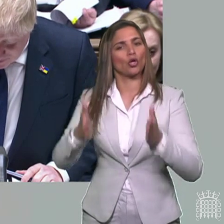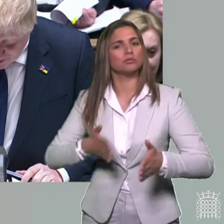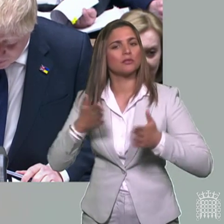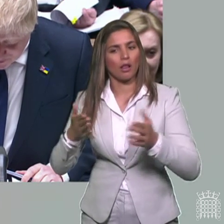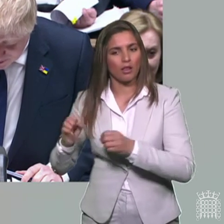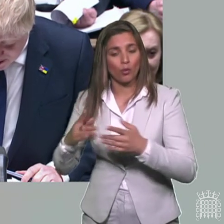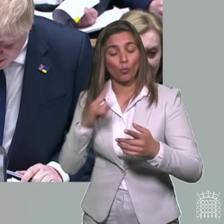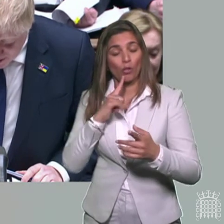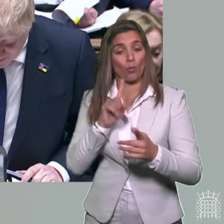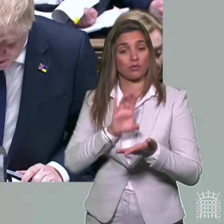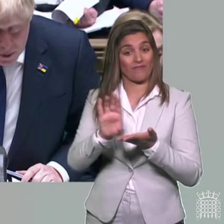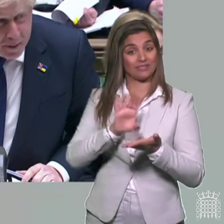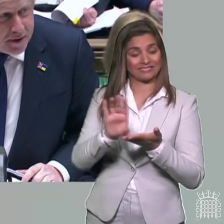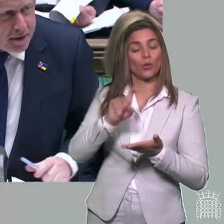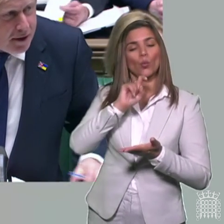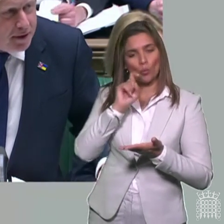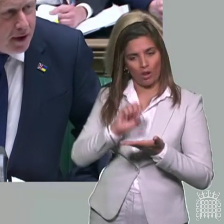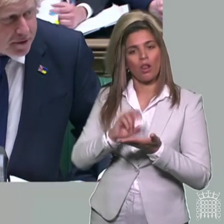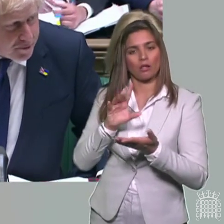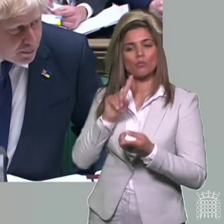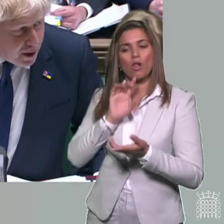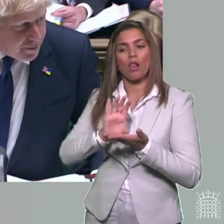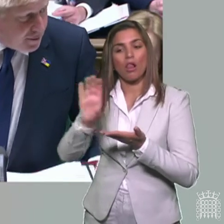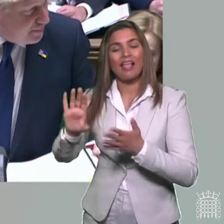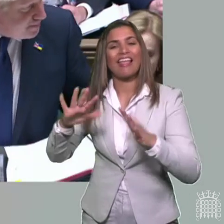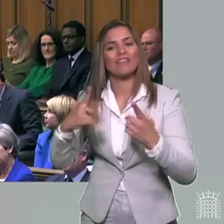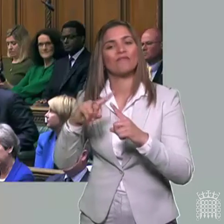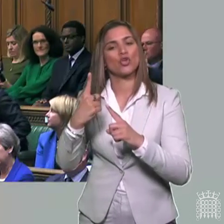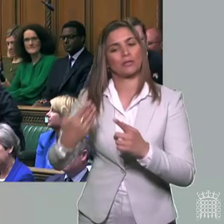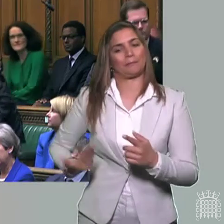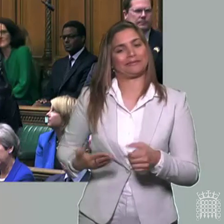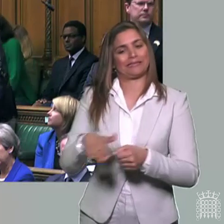The release of funding will be subject to the usual business case assessment process.